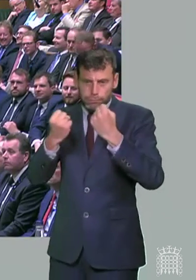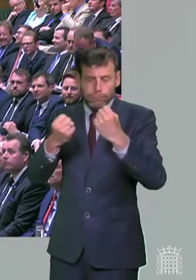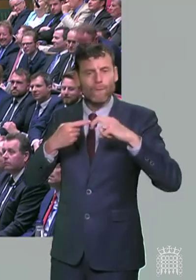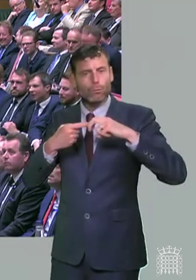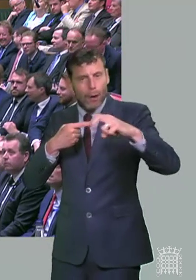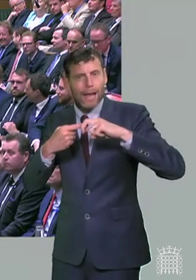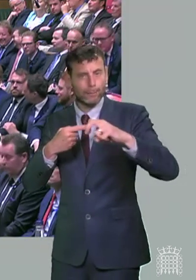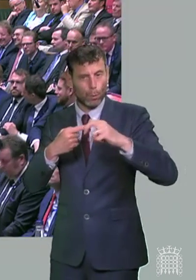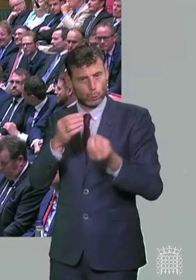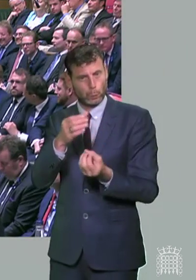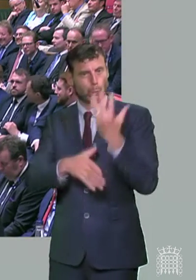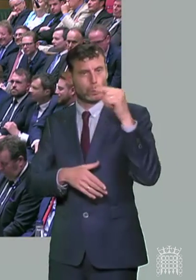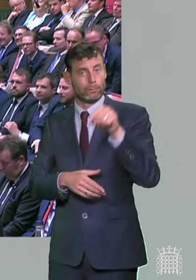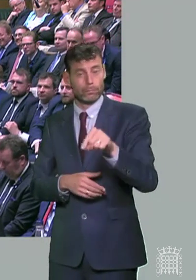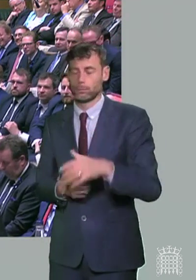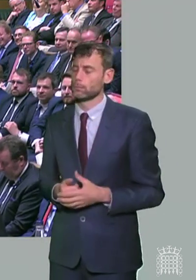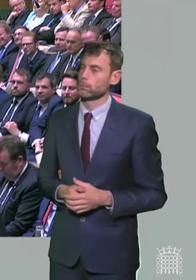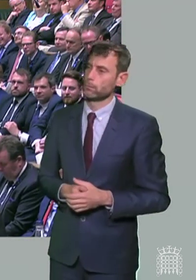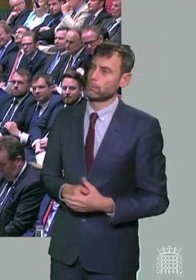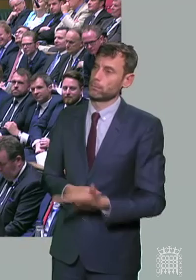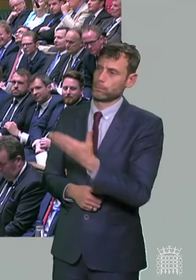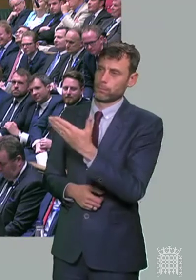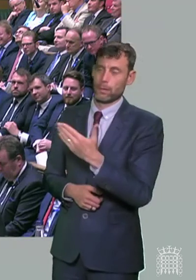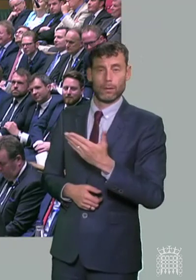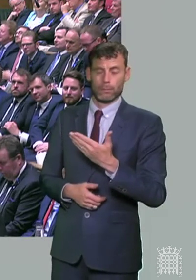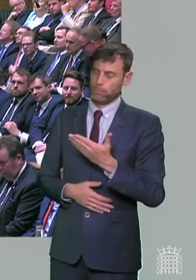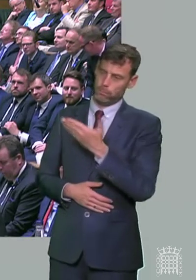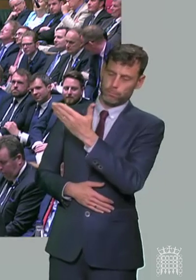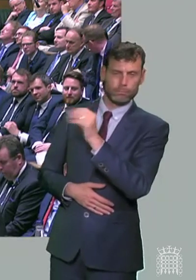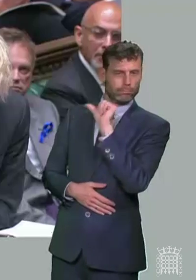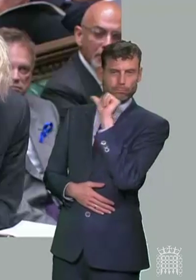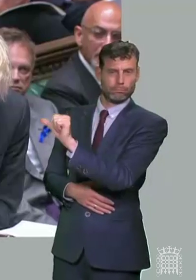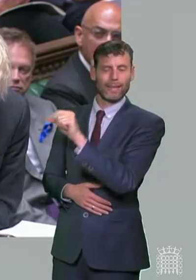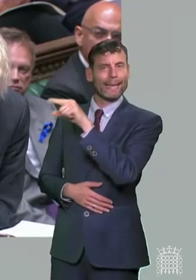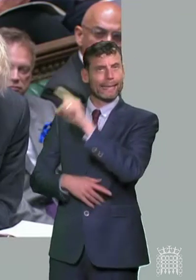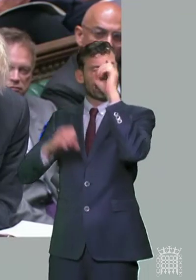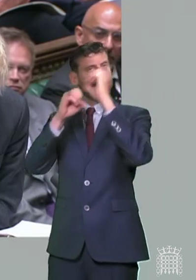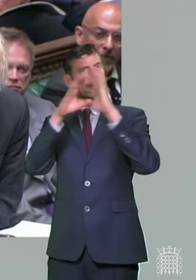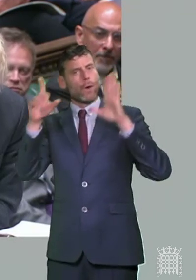My honourable Friend knows exactly of what he speaks, and we are doing just that.